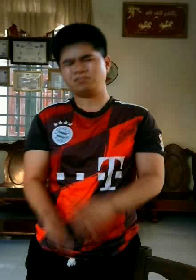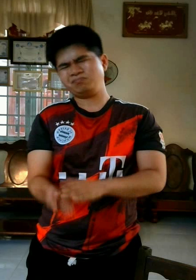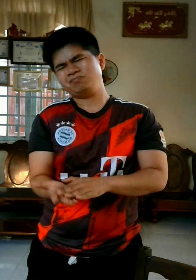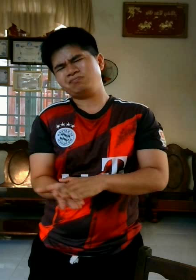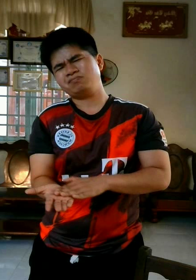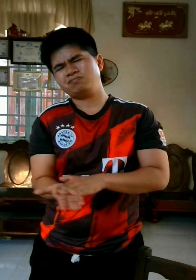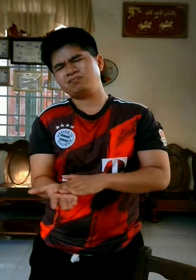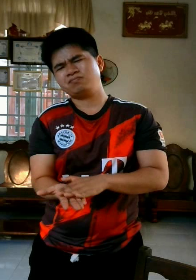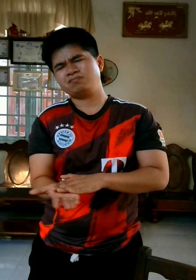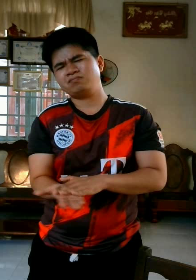xin loi